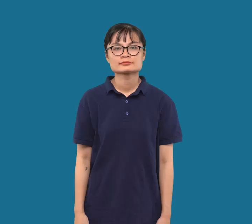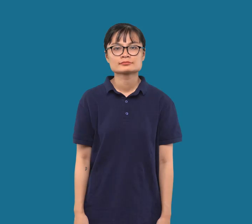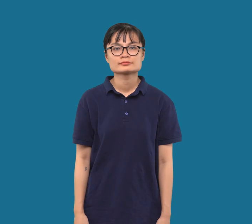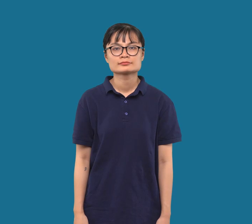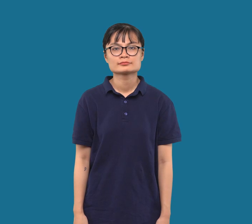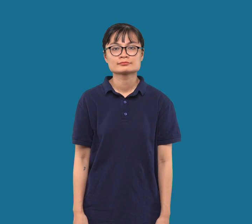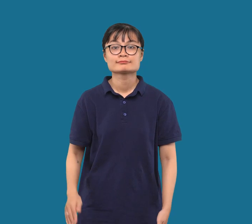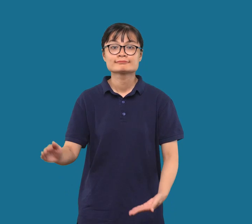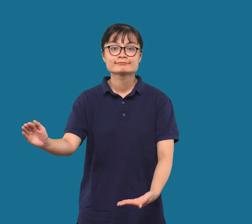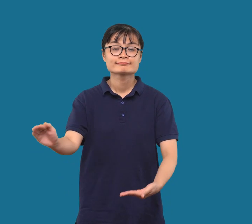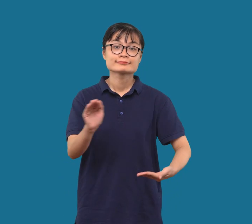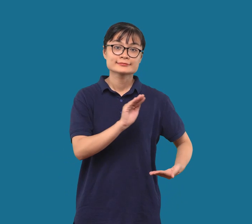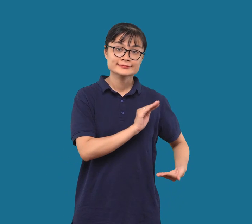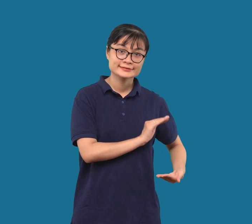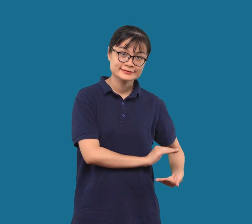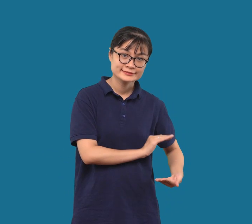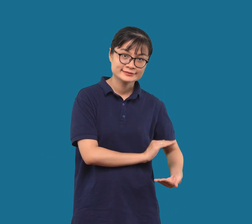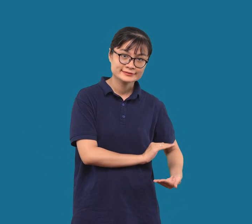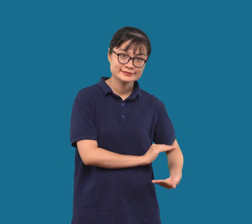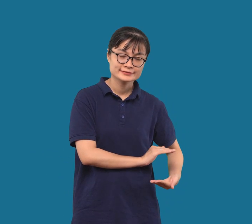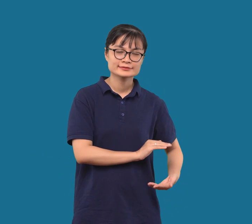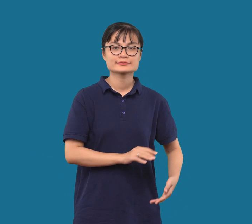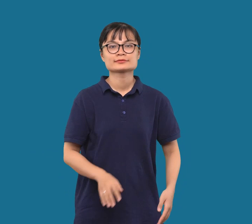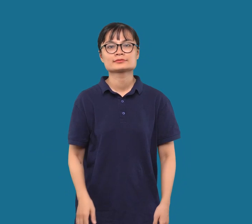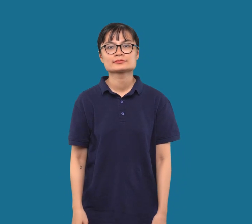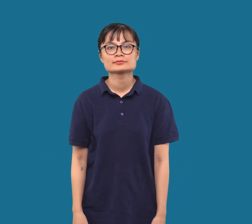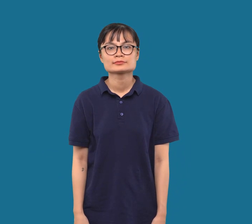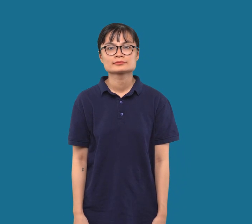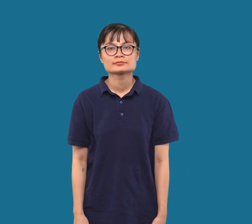dự trữ